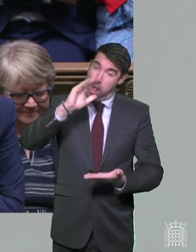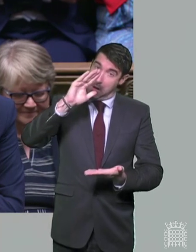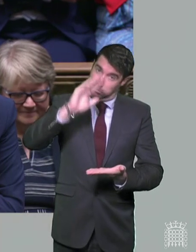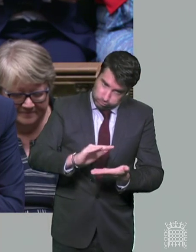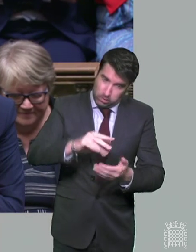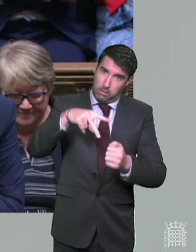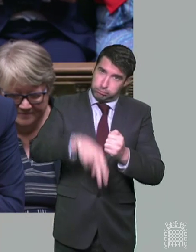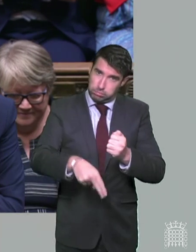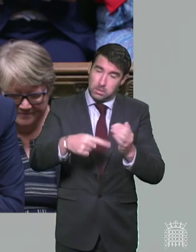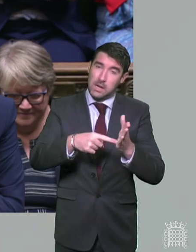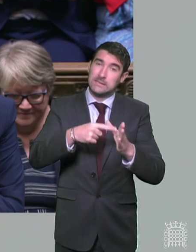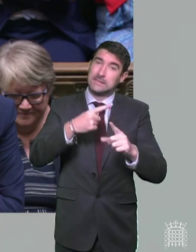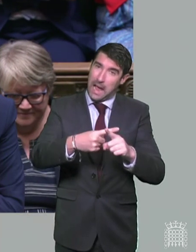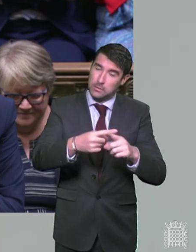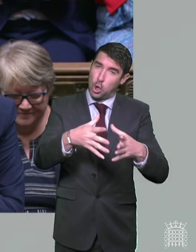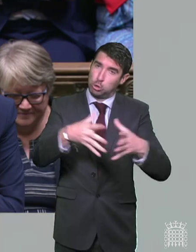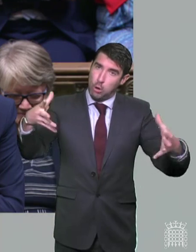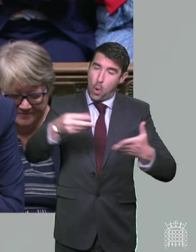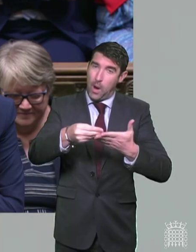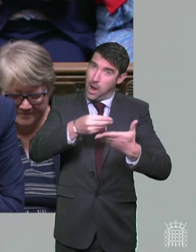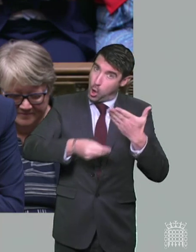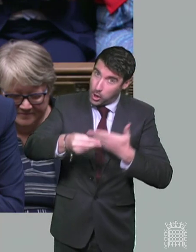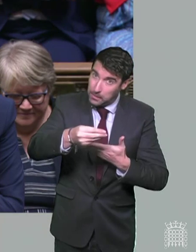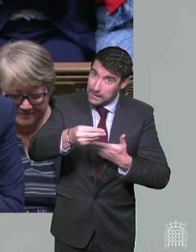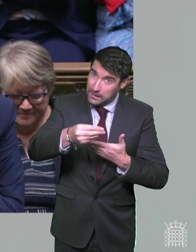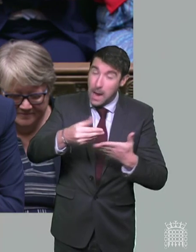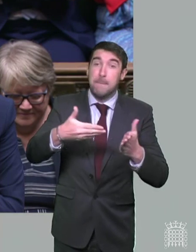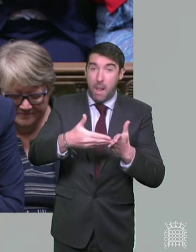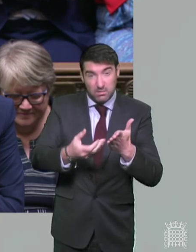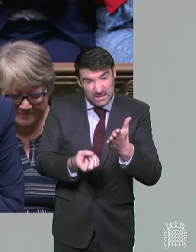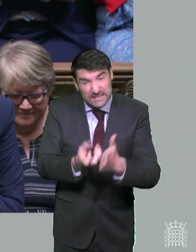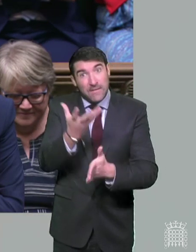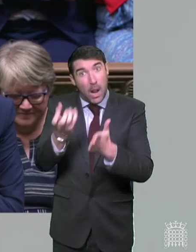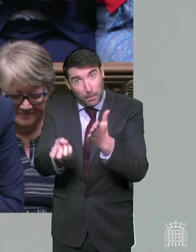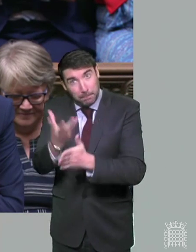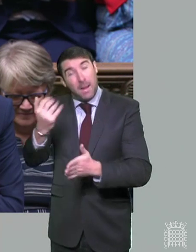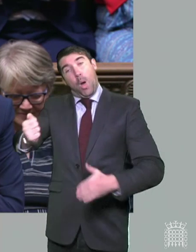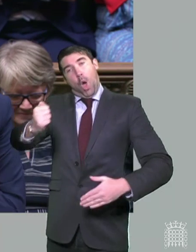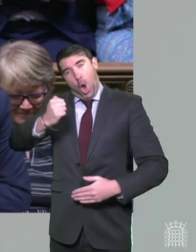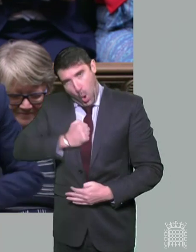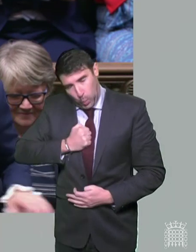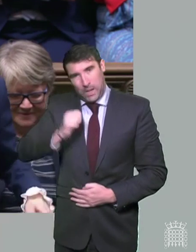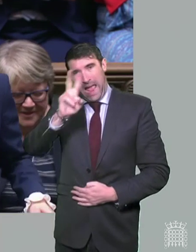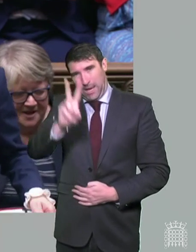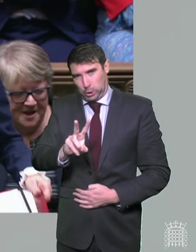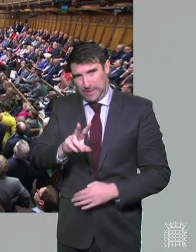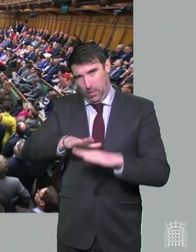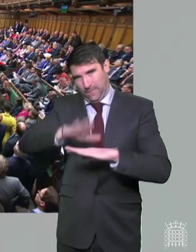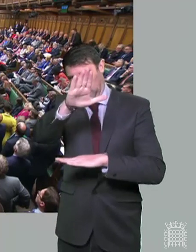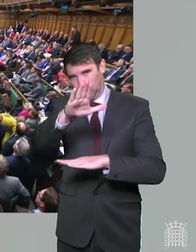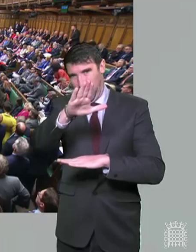In that way, I will ensure that we have a positive future for our country and get Britain moving.